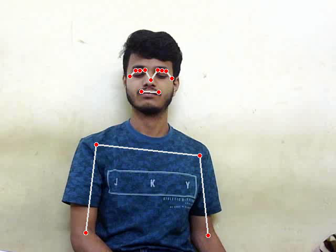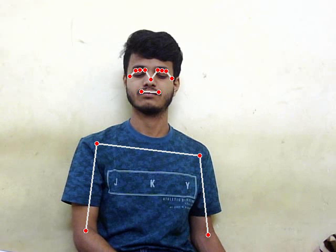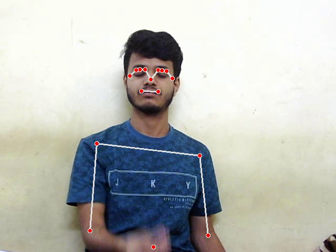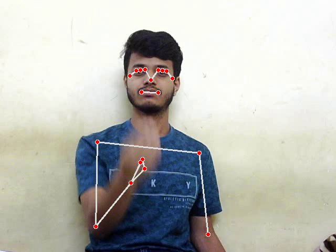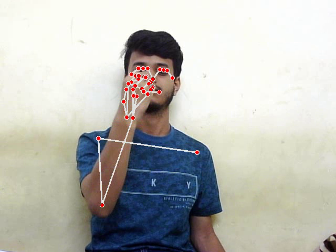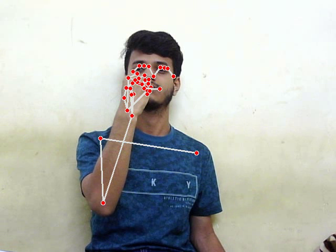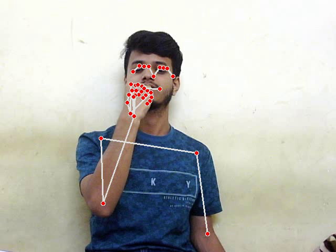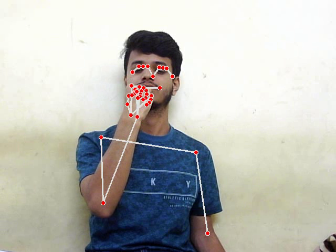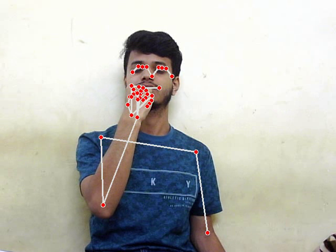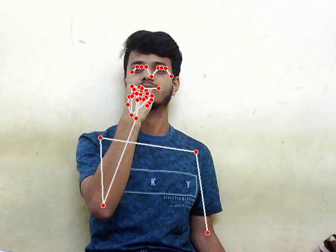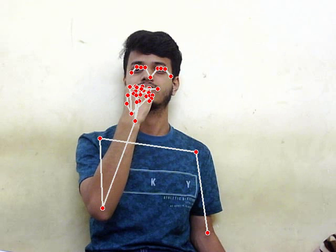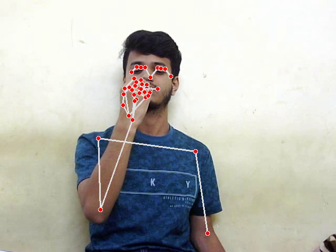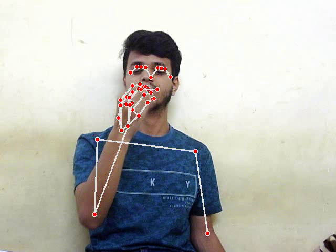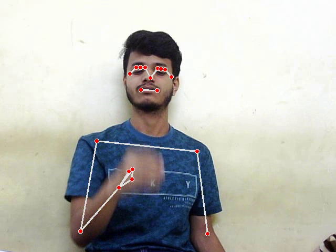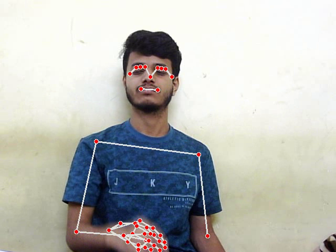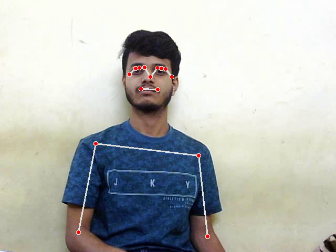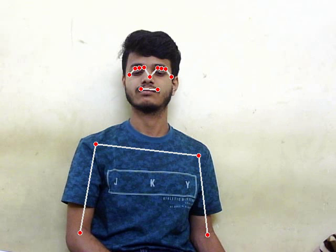eat